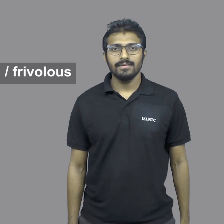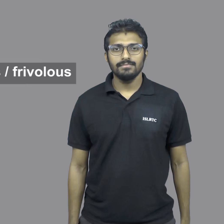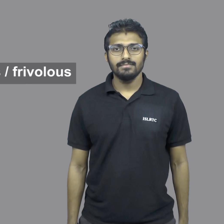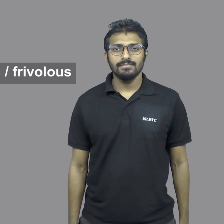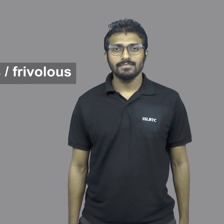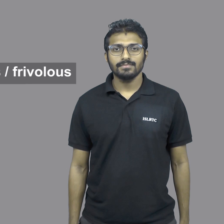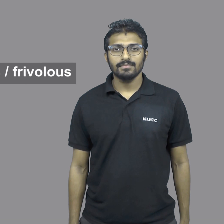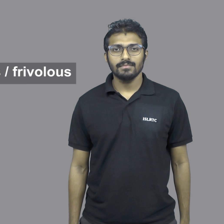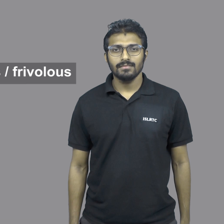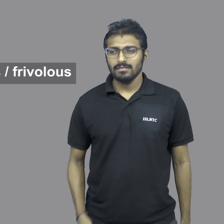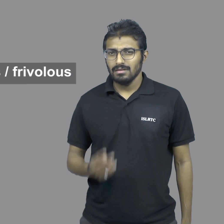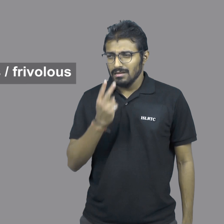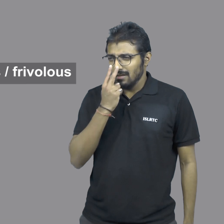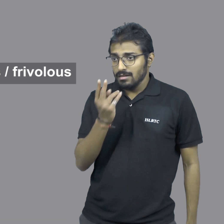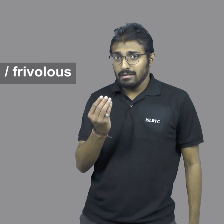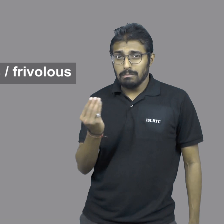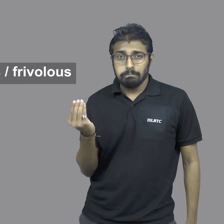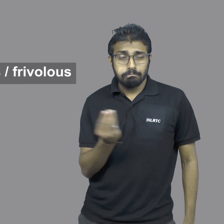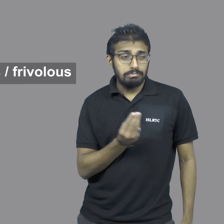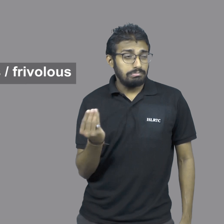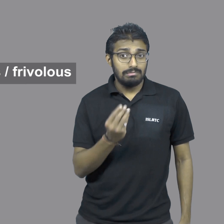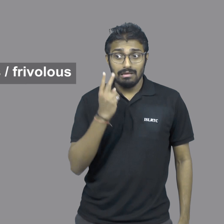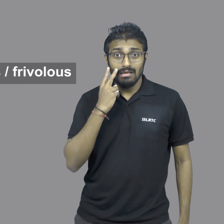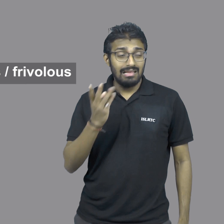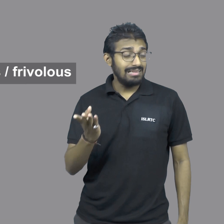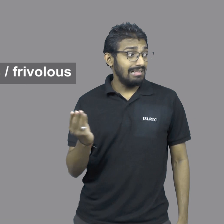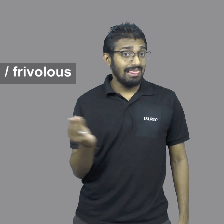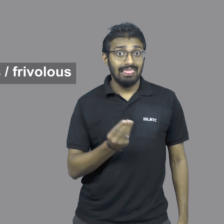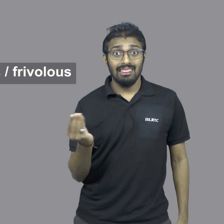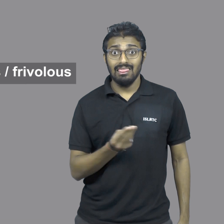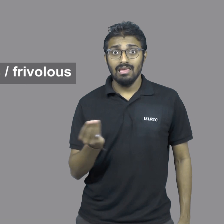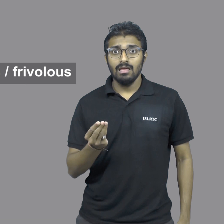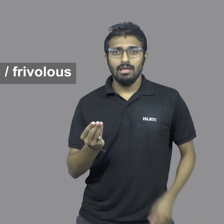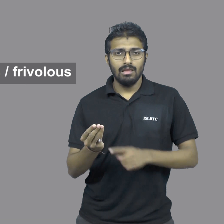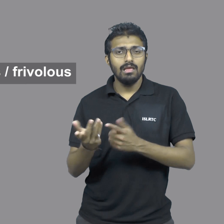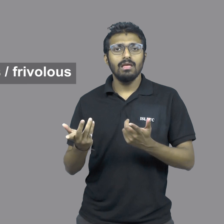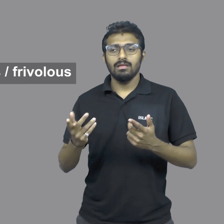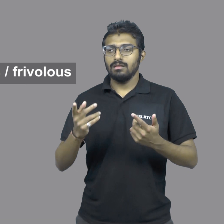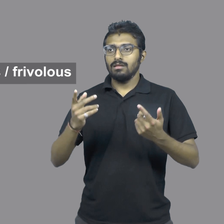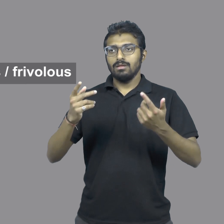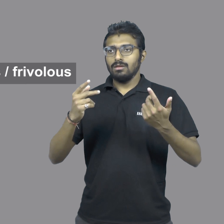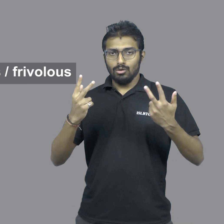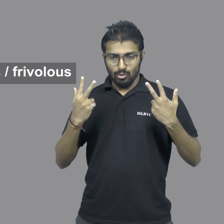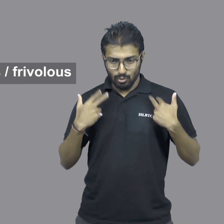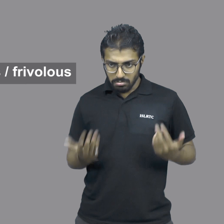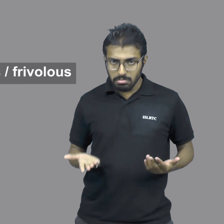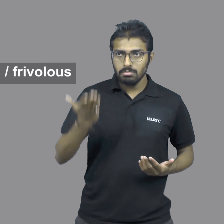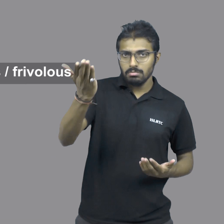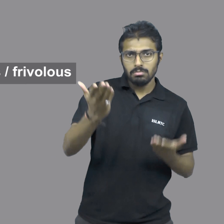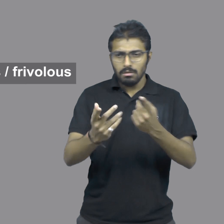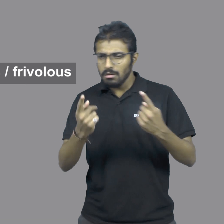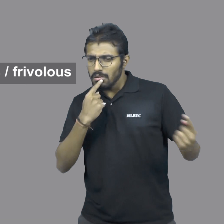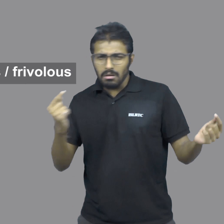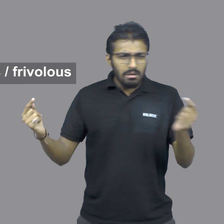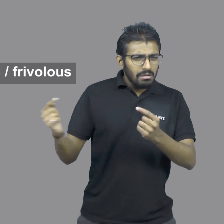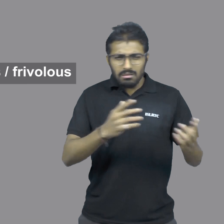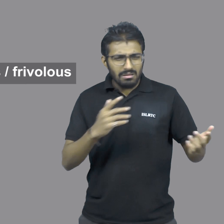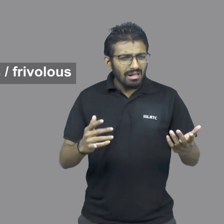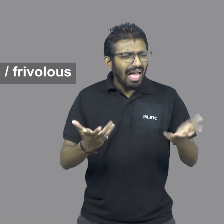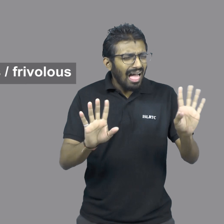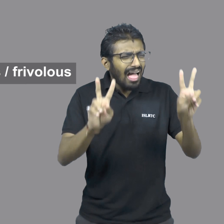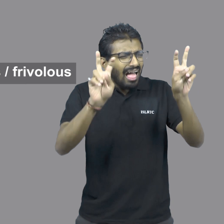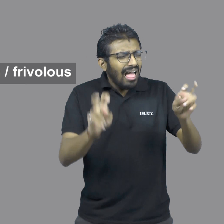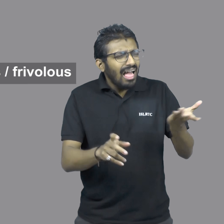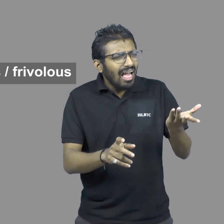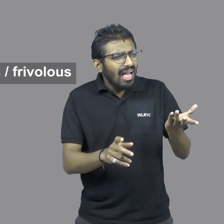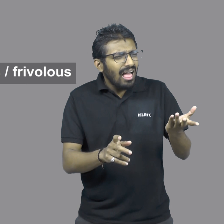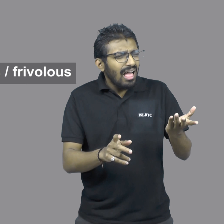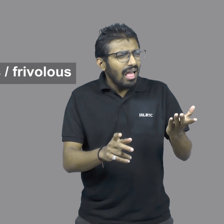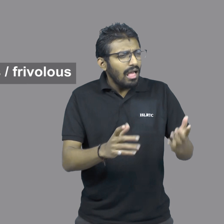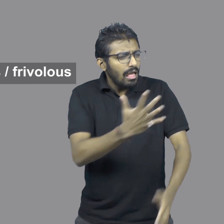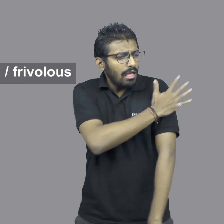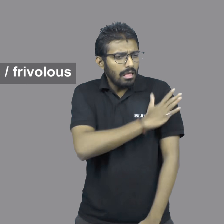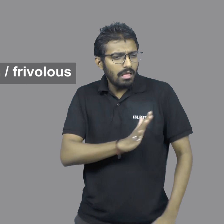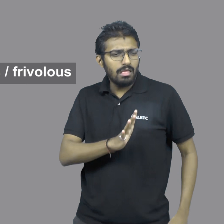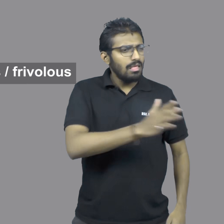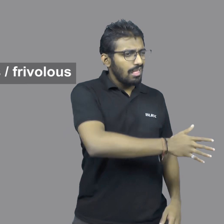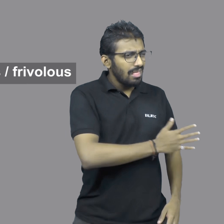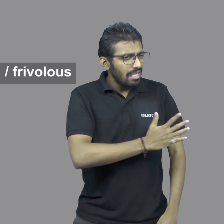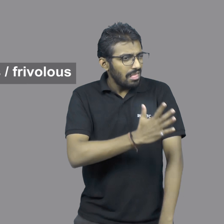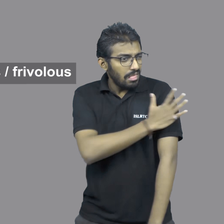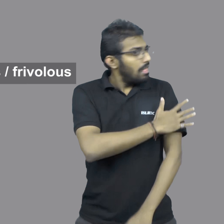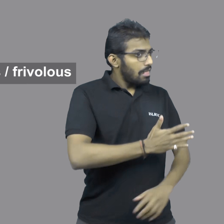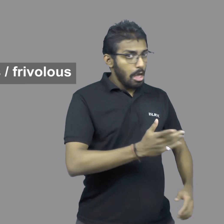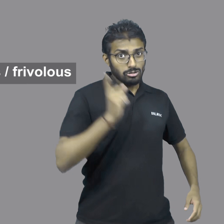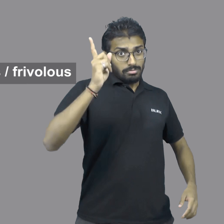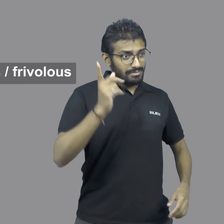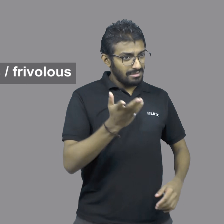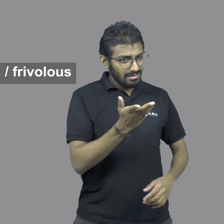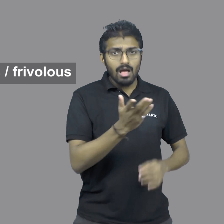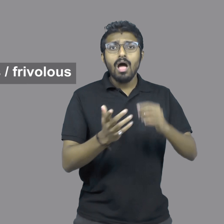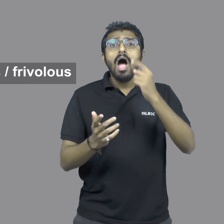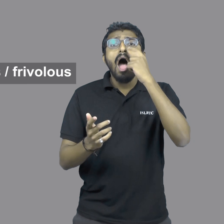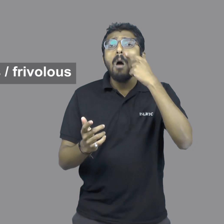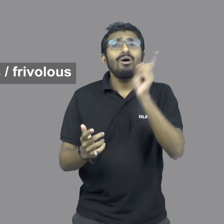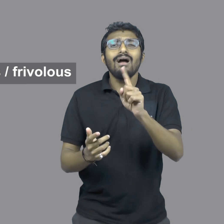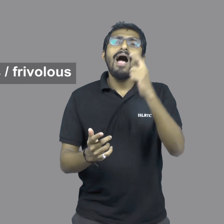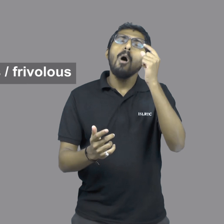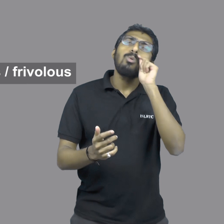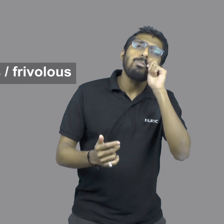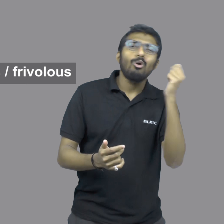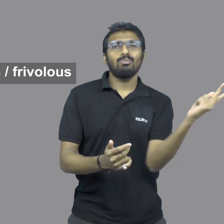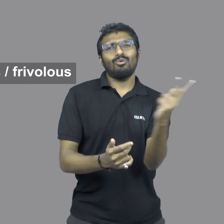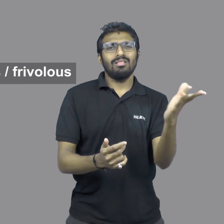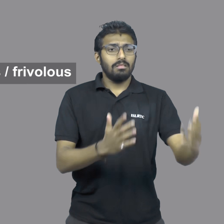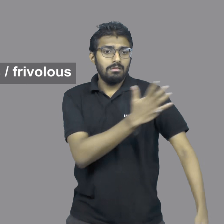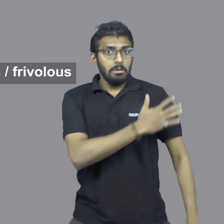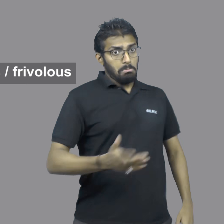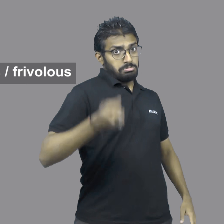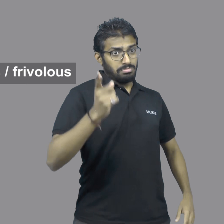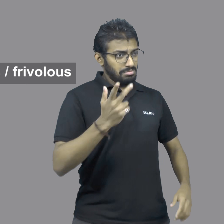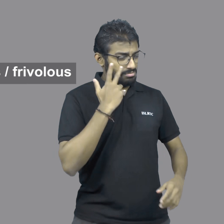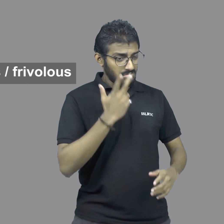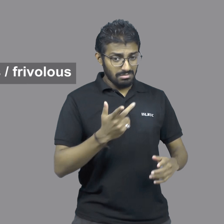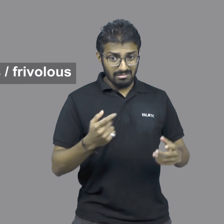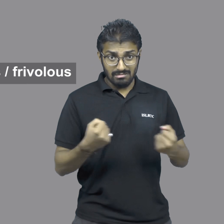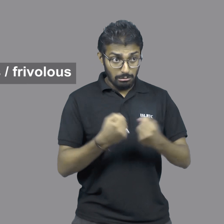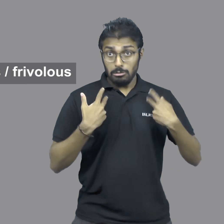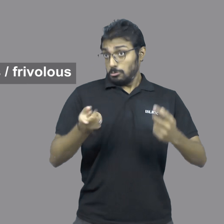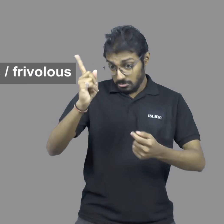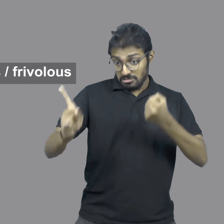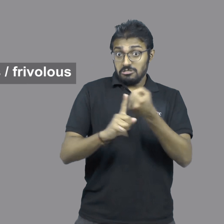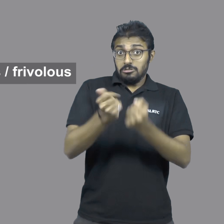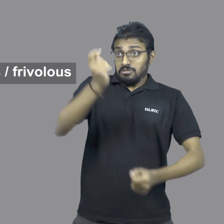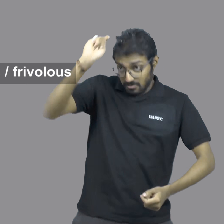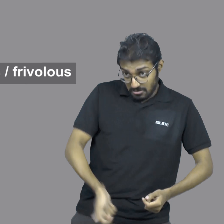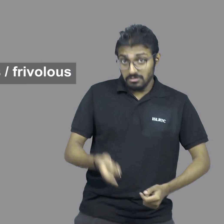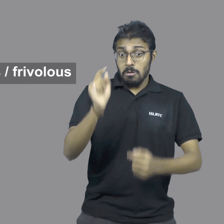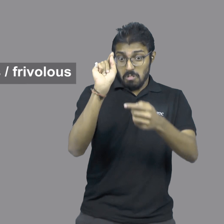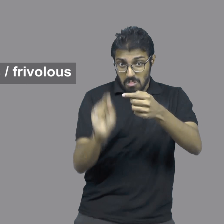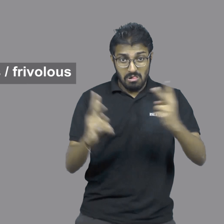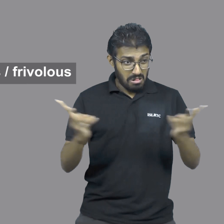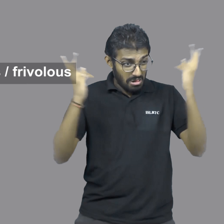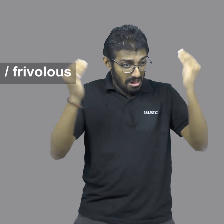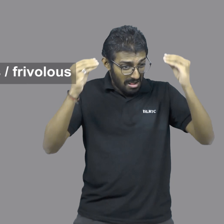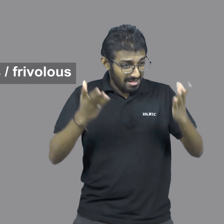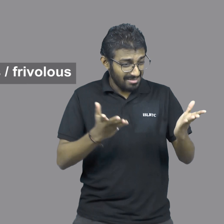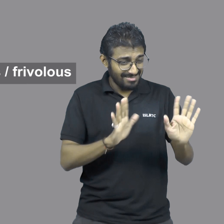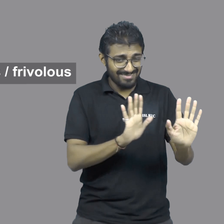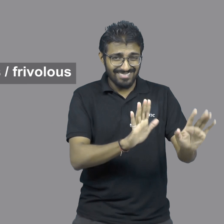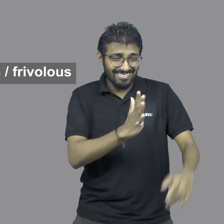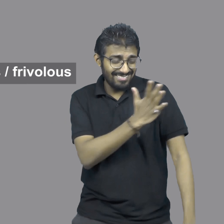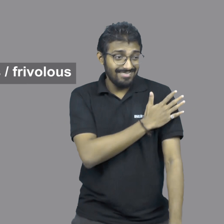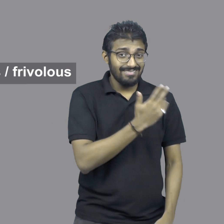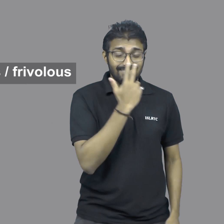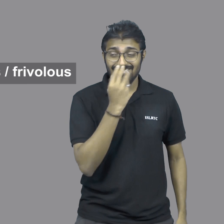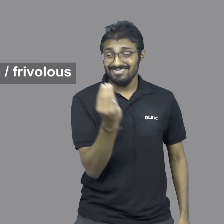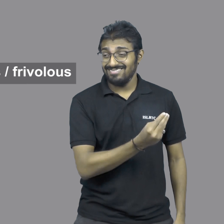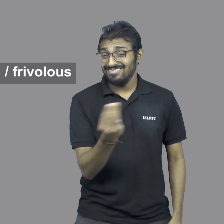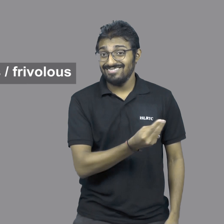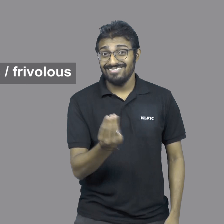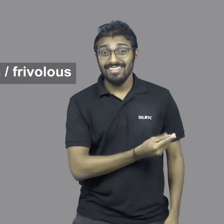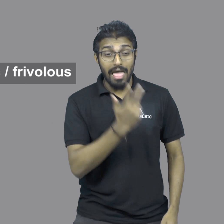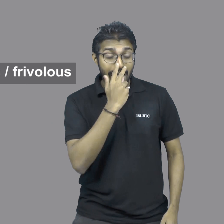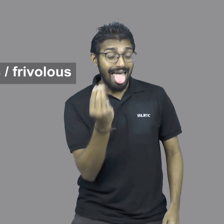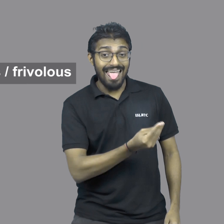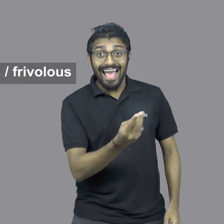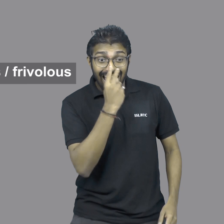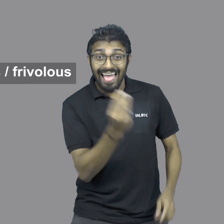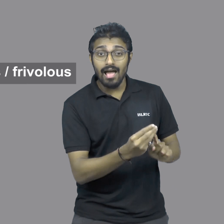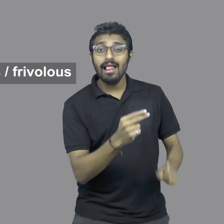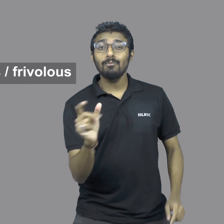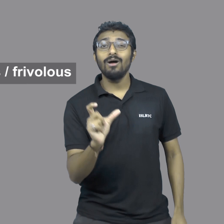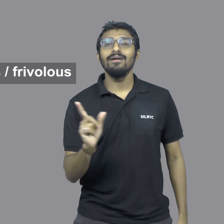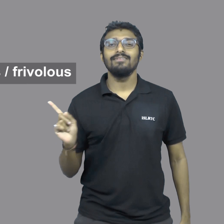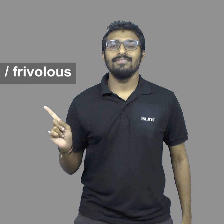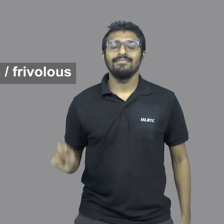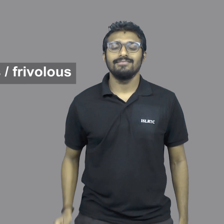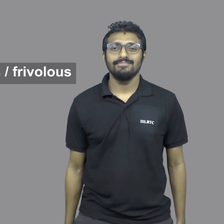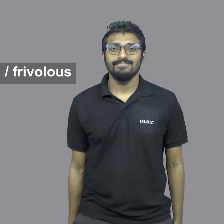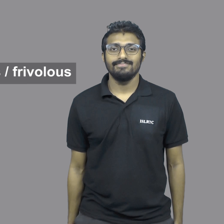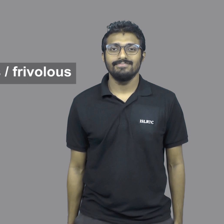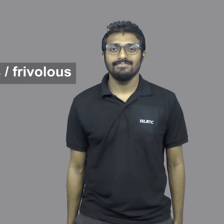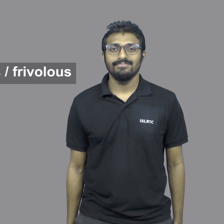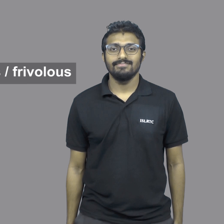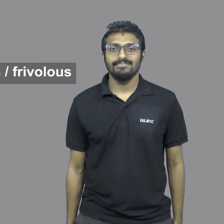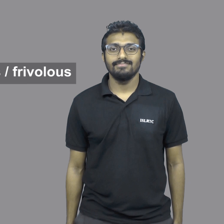De Minimis or Frivolous